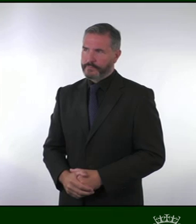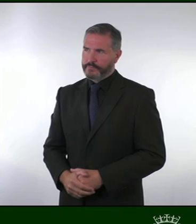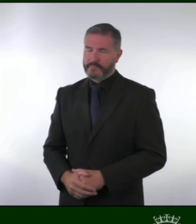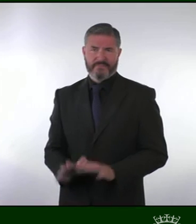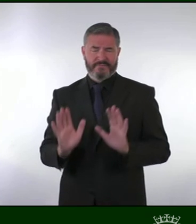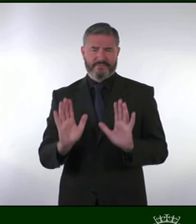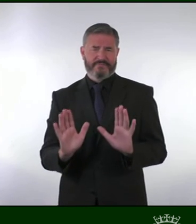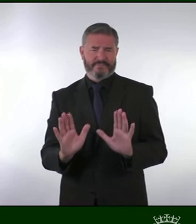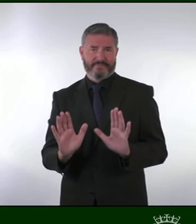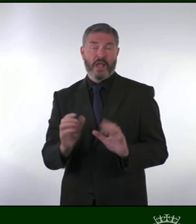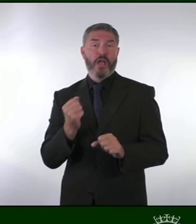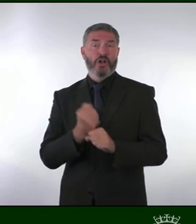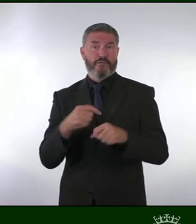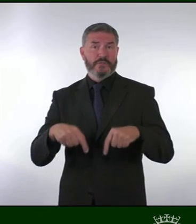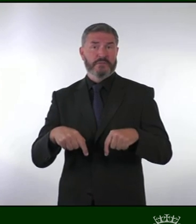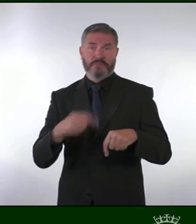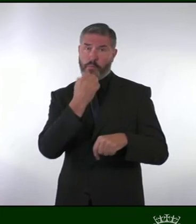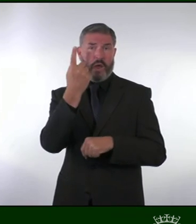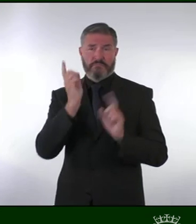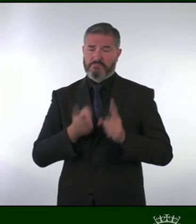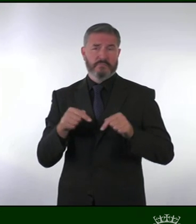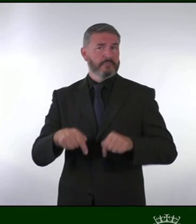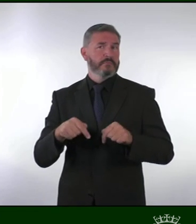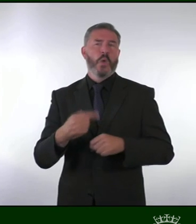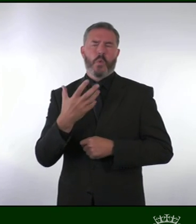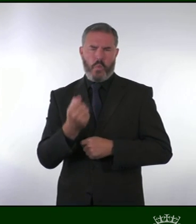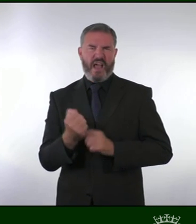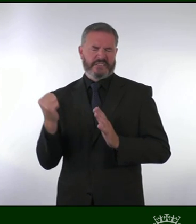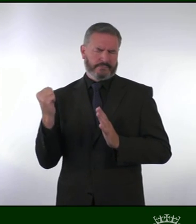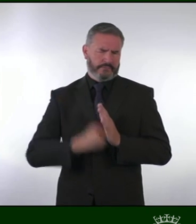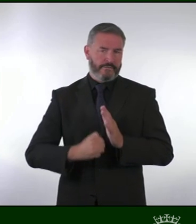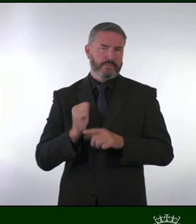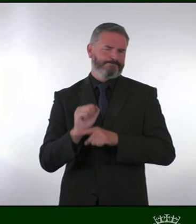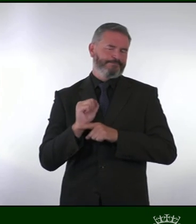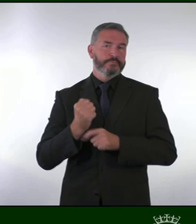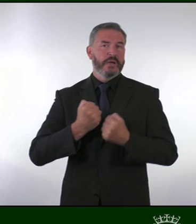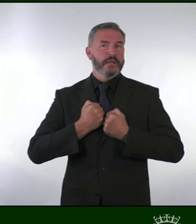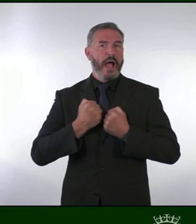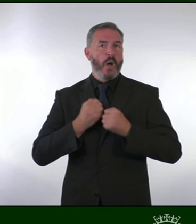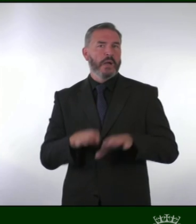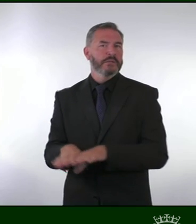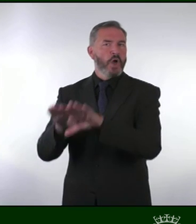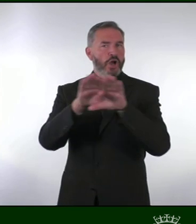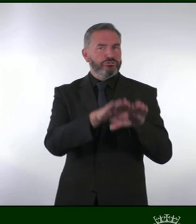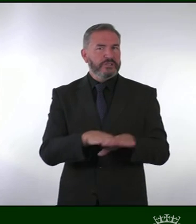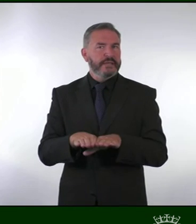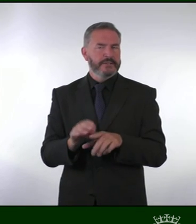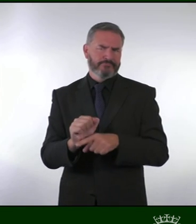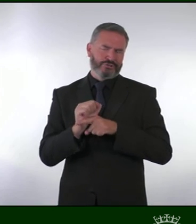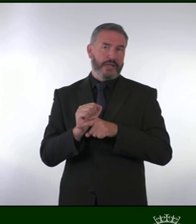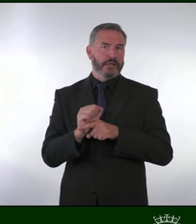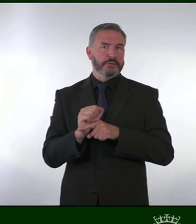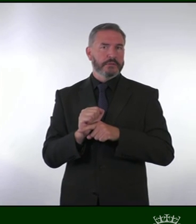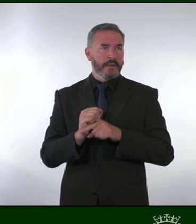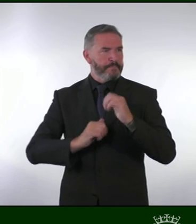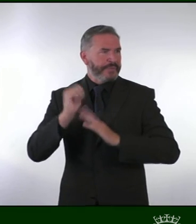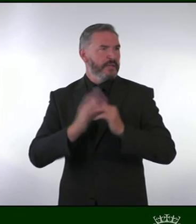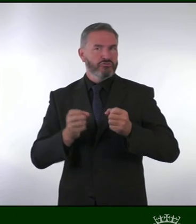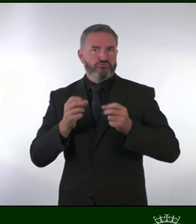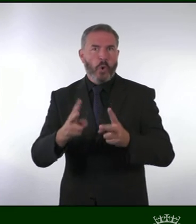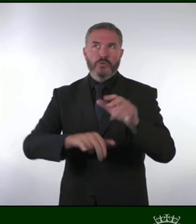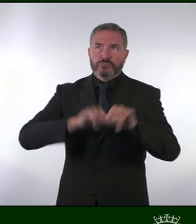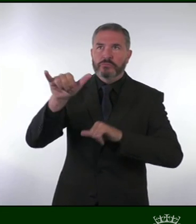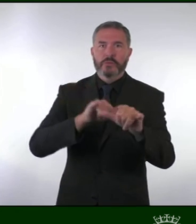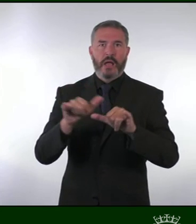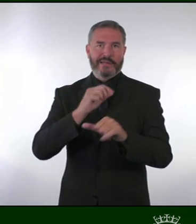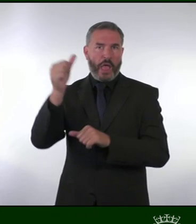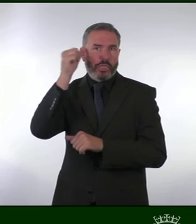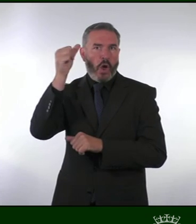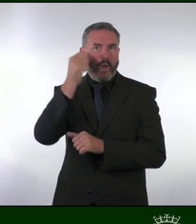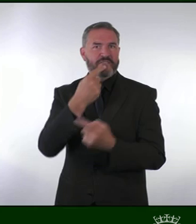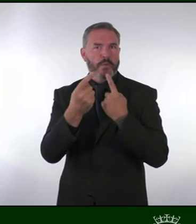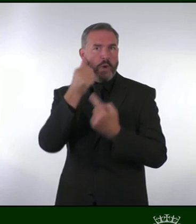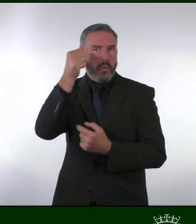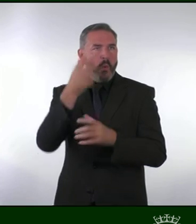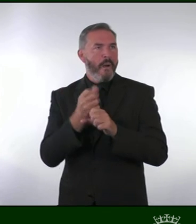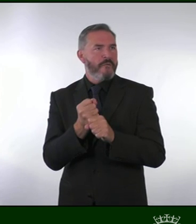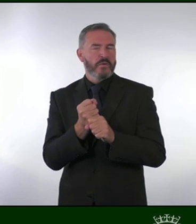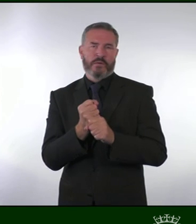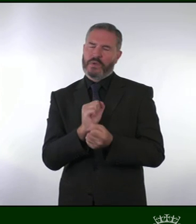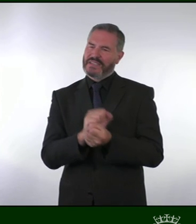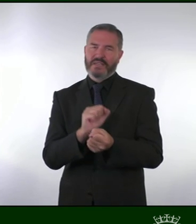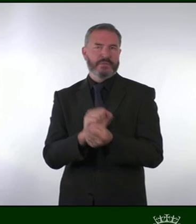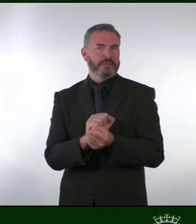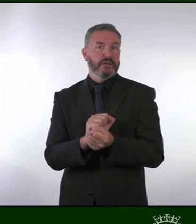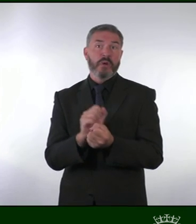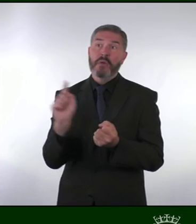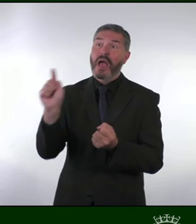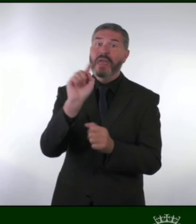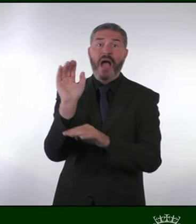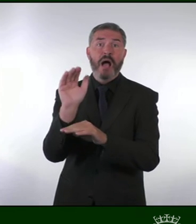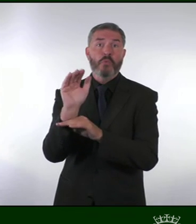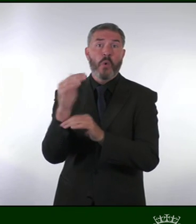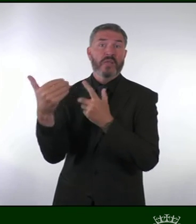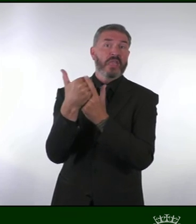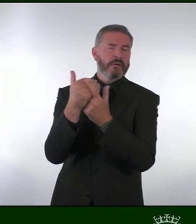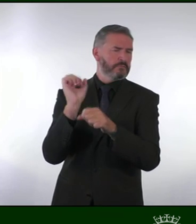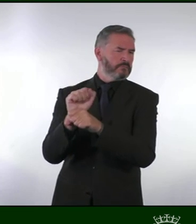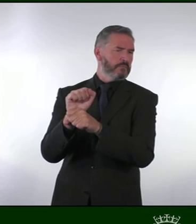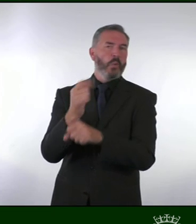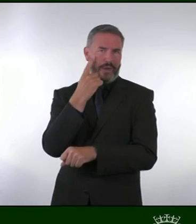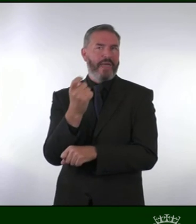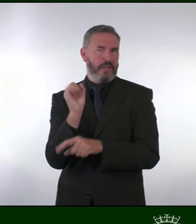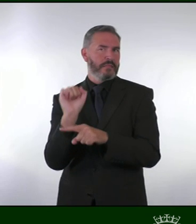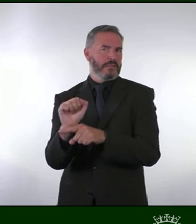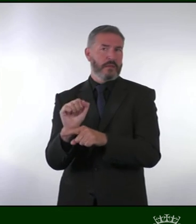There is no other Government in the world who take more robust steps to protect our democracy, to protect our critical national infrastructure and to protect our intellectual property, as I have said, from interference by Russia or by anyone else.